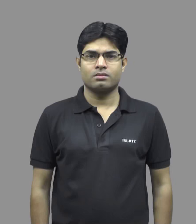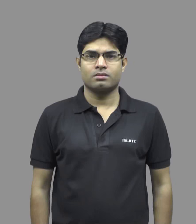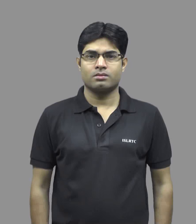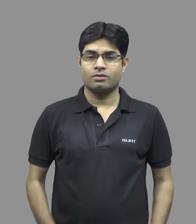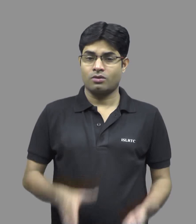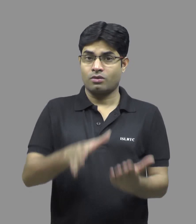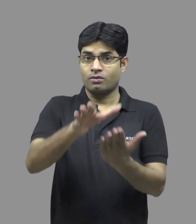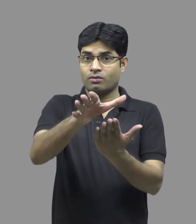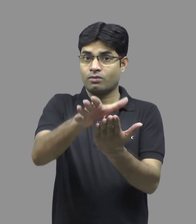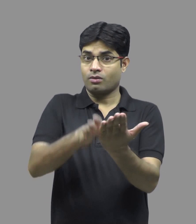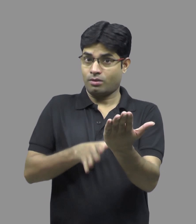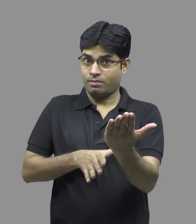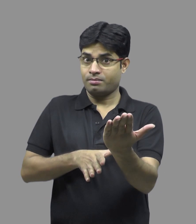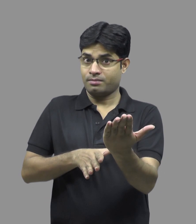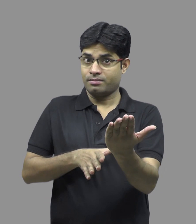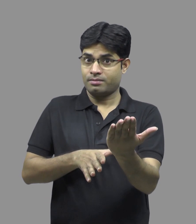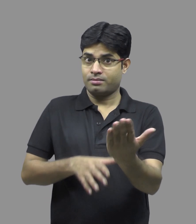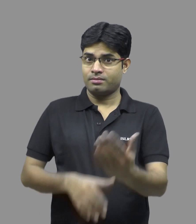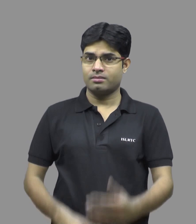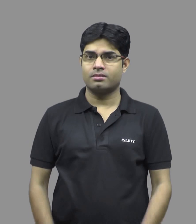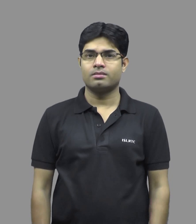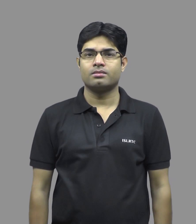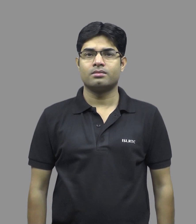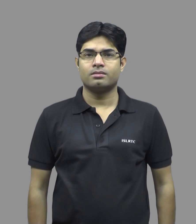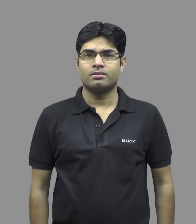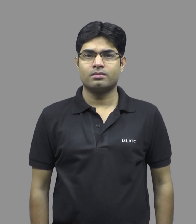Document